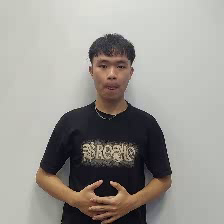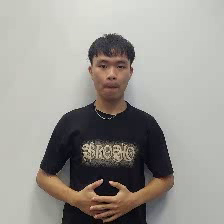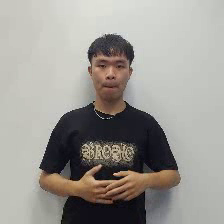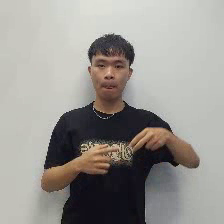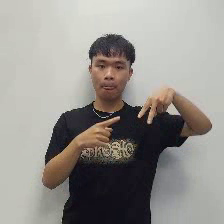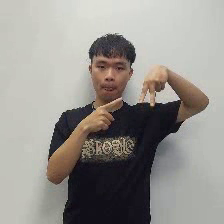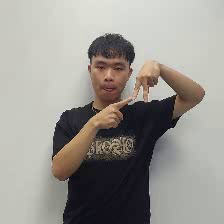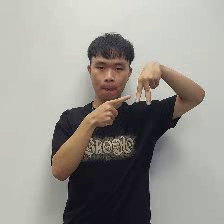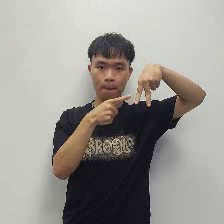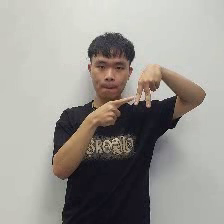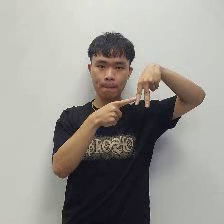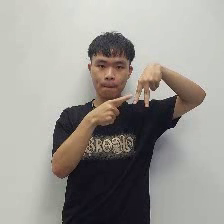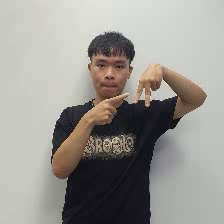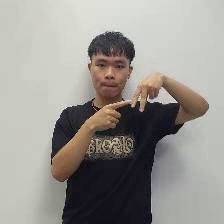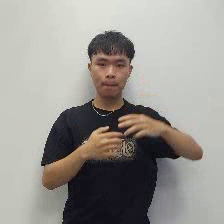Chân